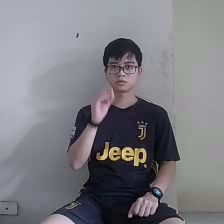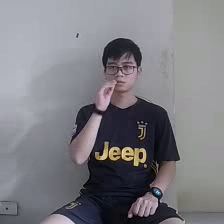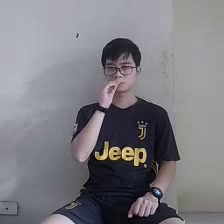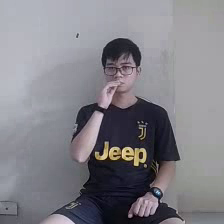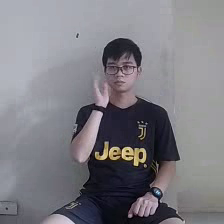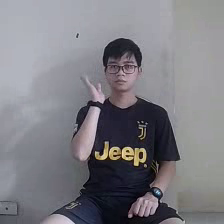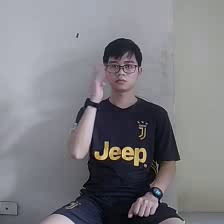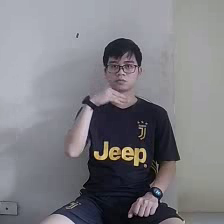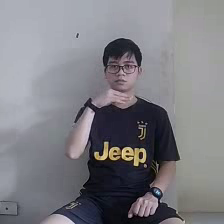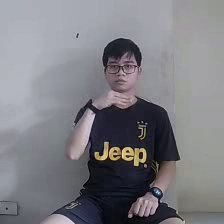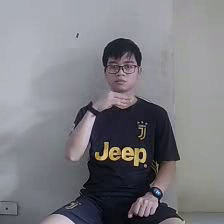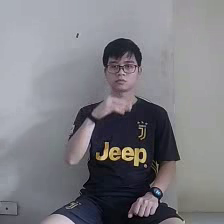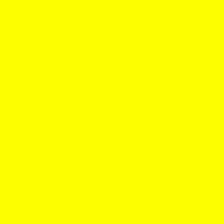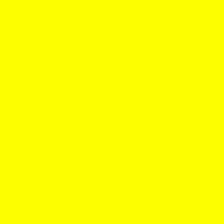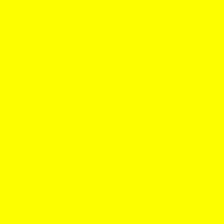Nói xấu